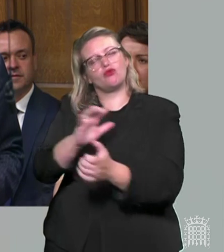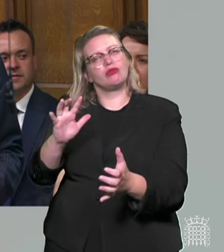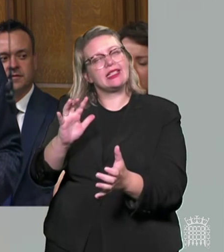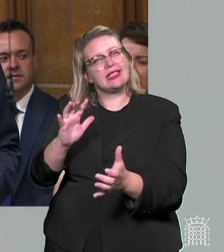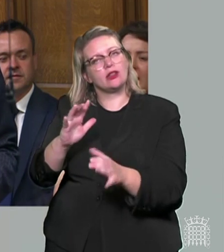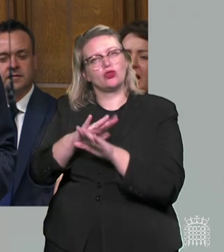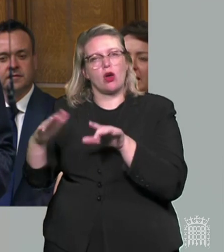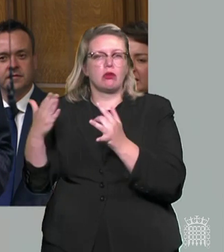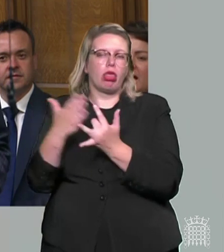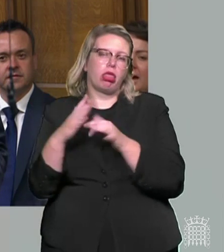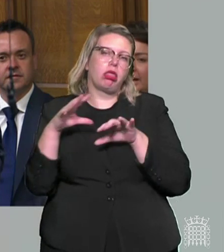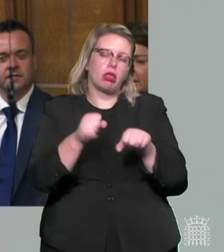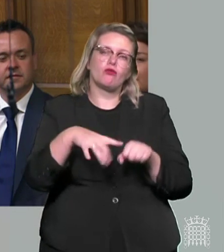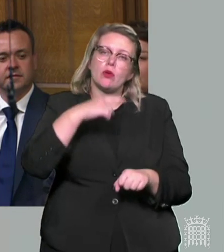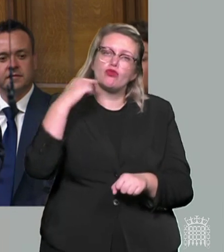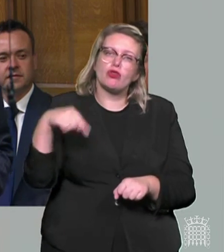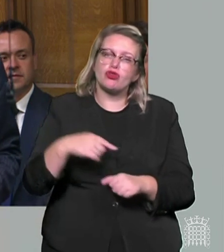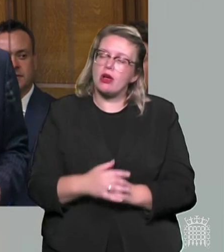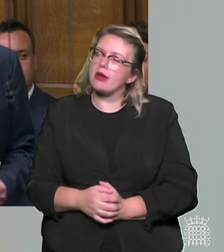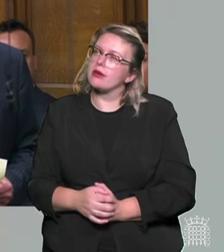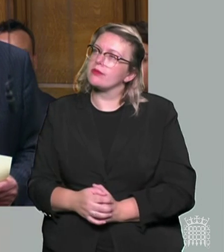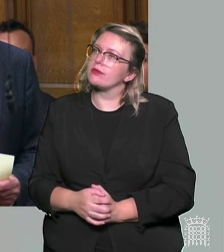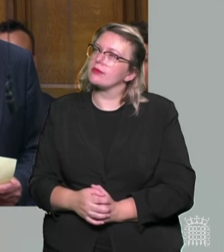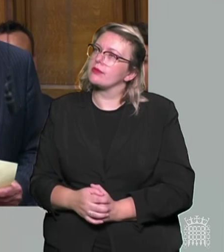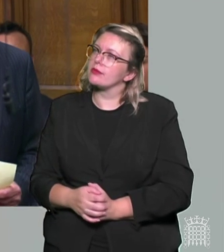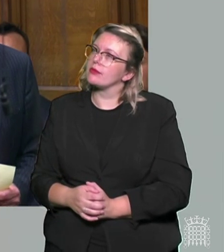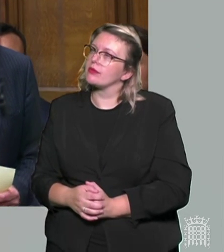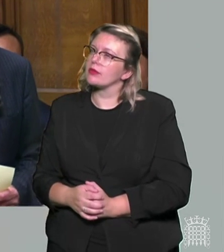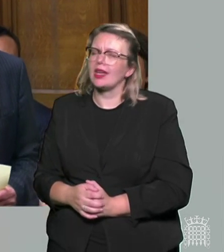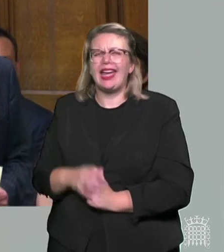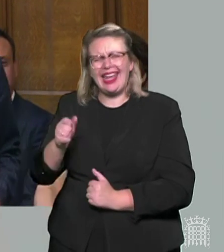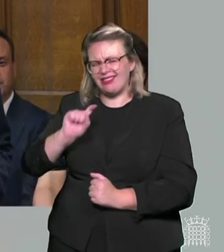For true grit and determination, keep going and thank you.